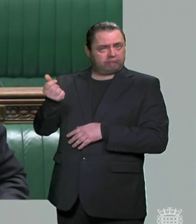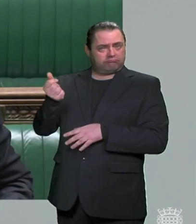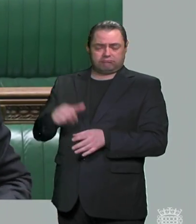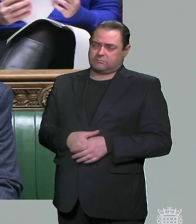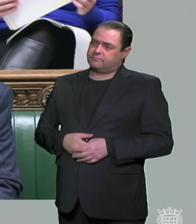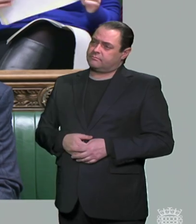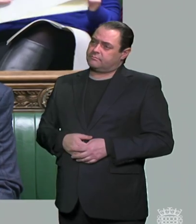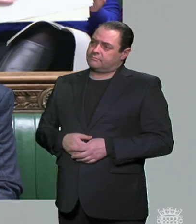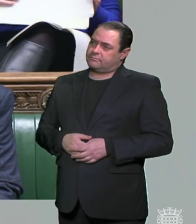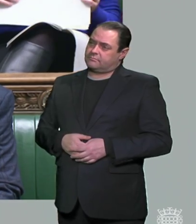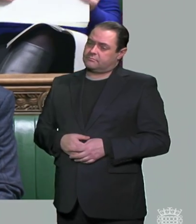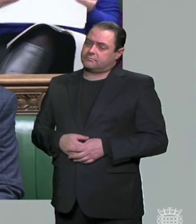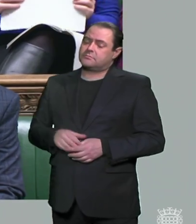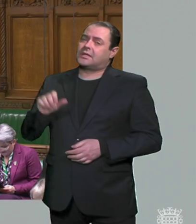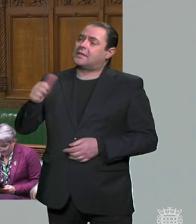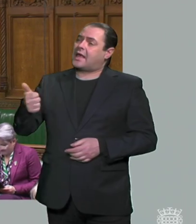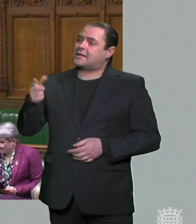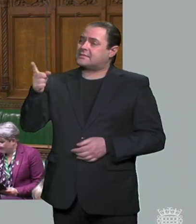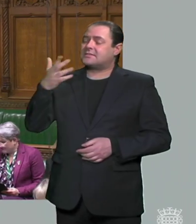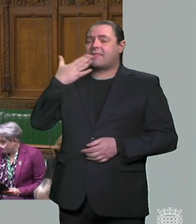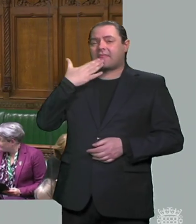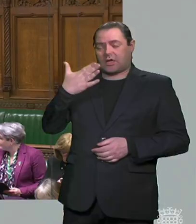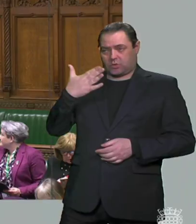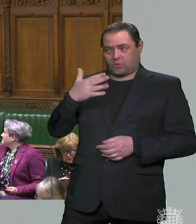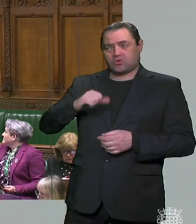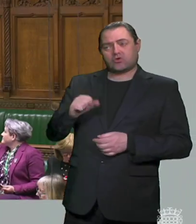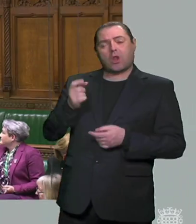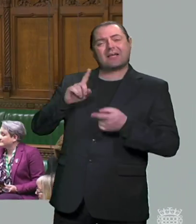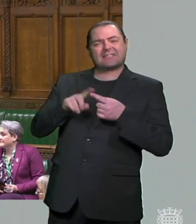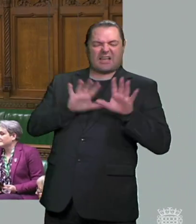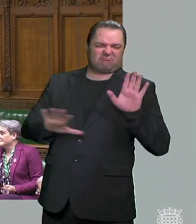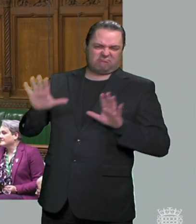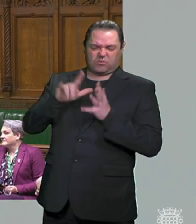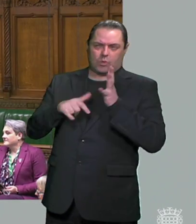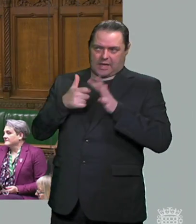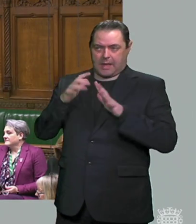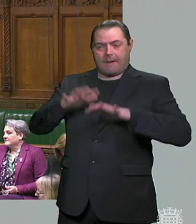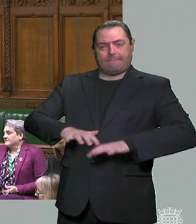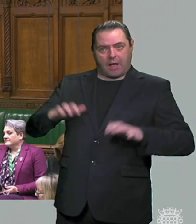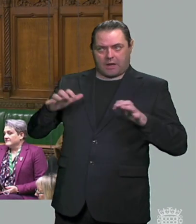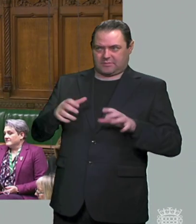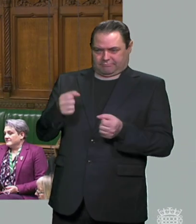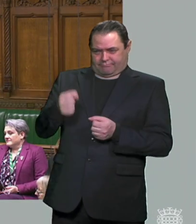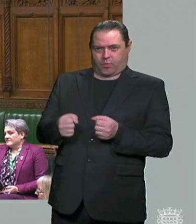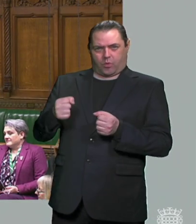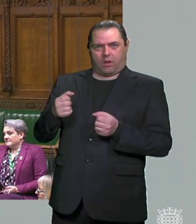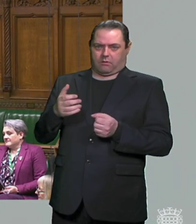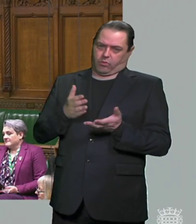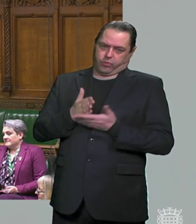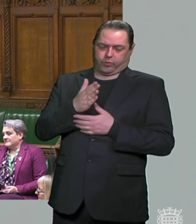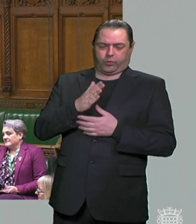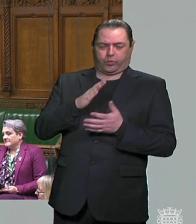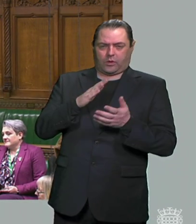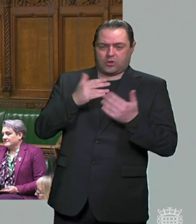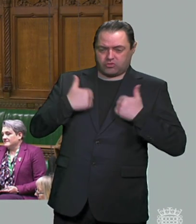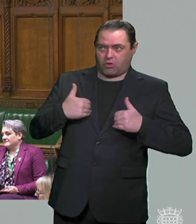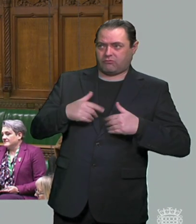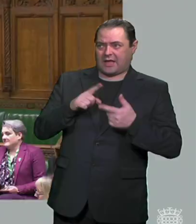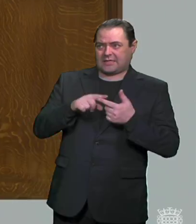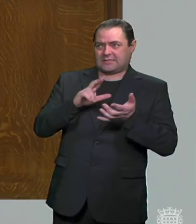In Scotland and across the UK, Parliament is being dragged down by Tory and SNP sleaze and impropriety.